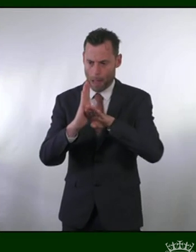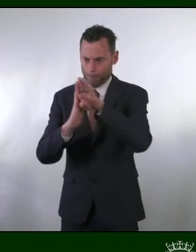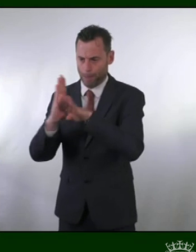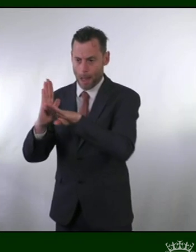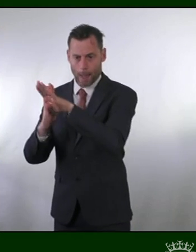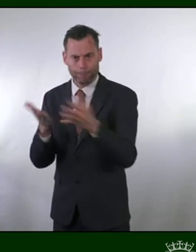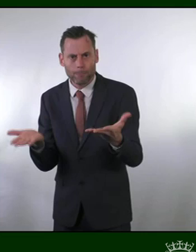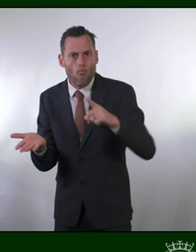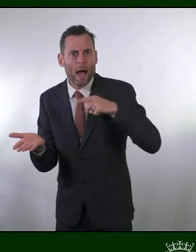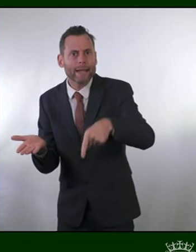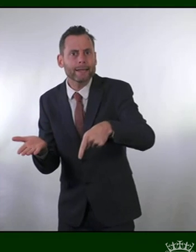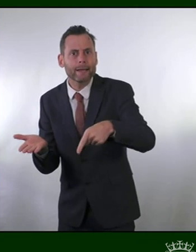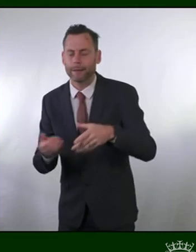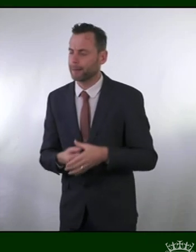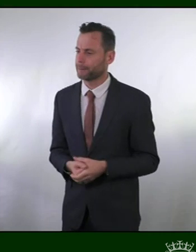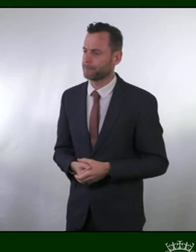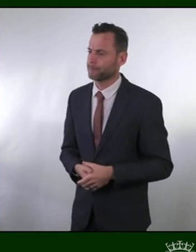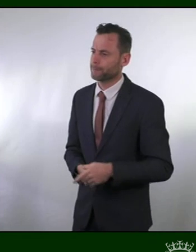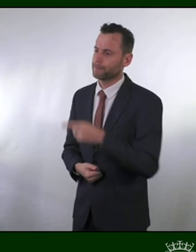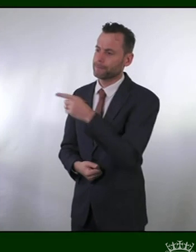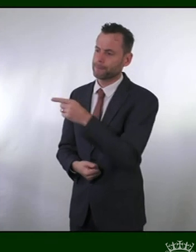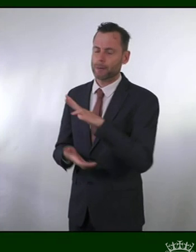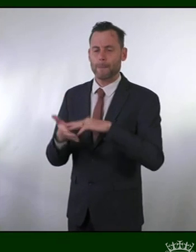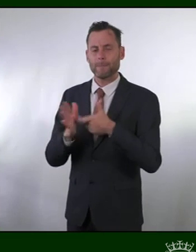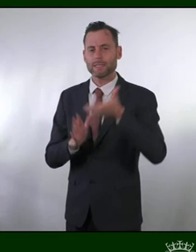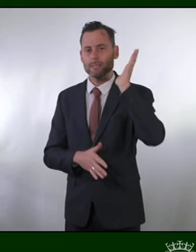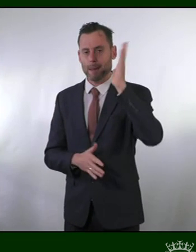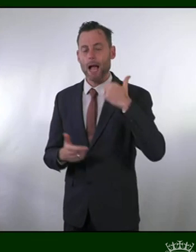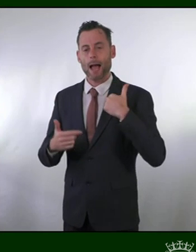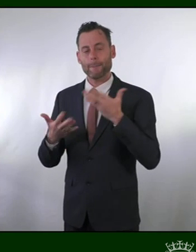I set that out very clearly in the House on Monday.